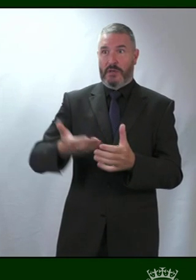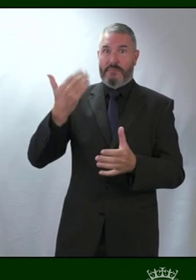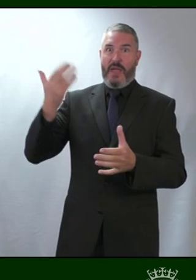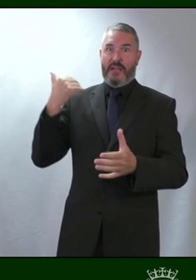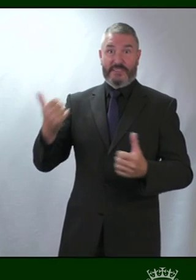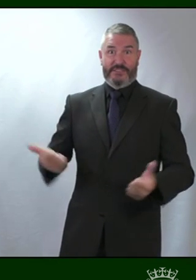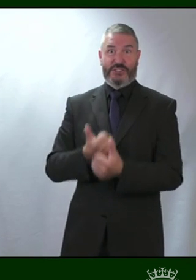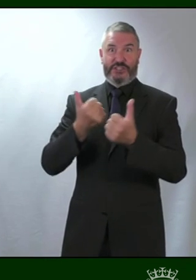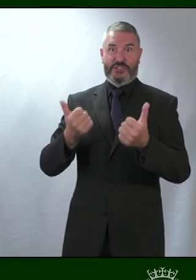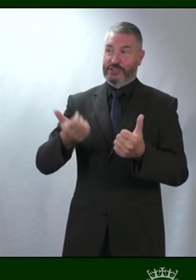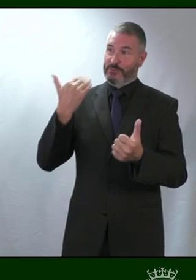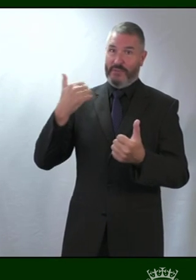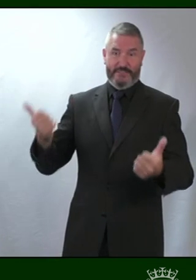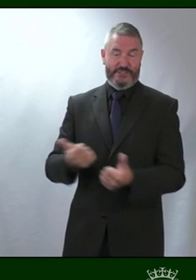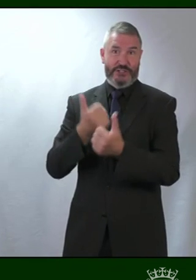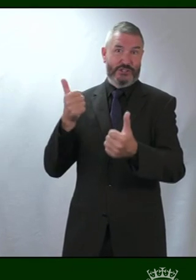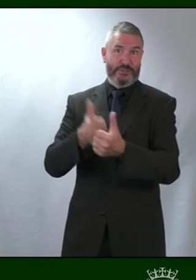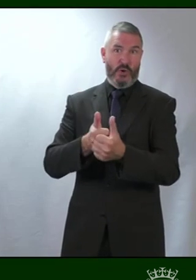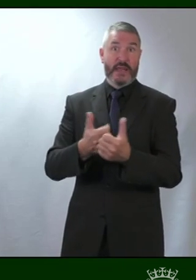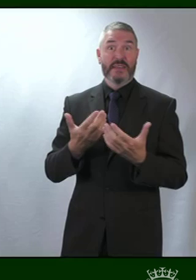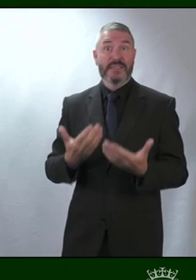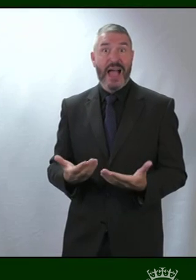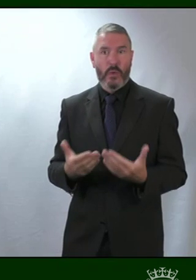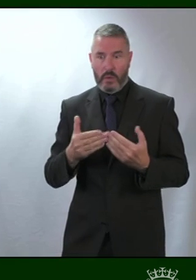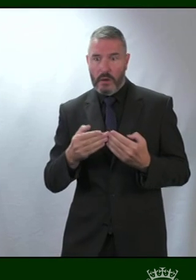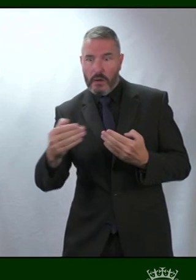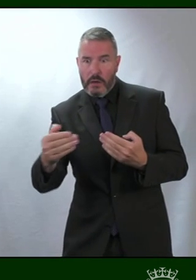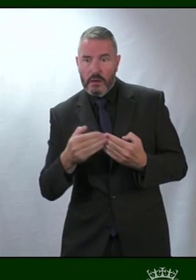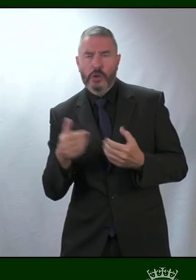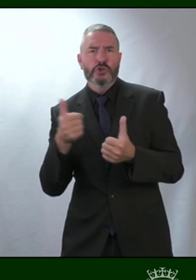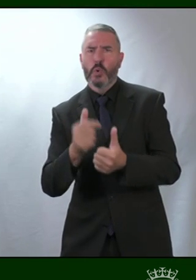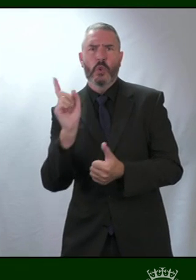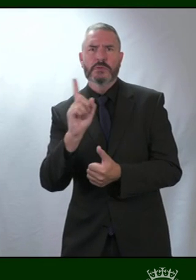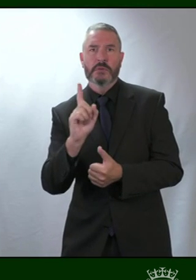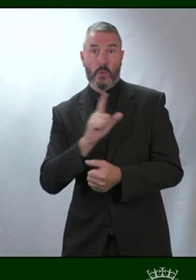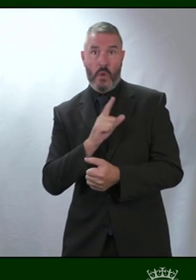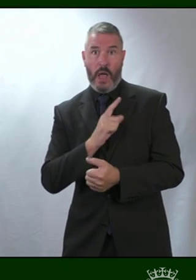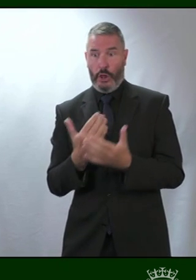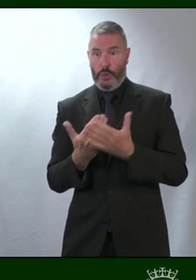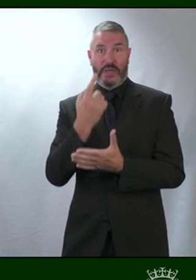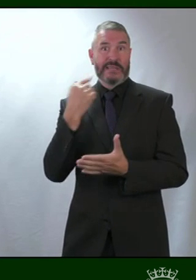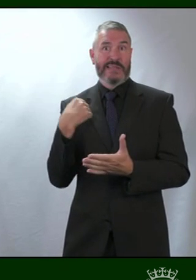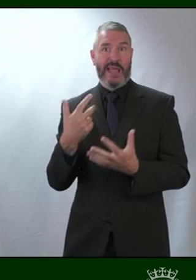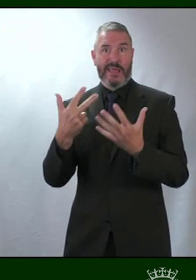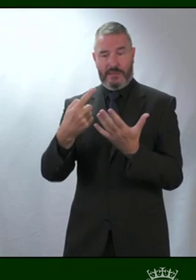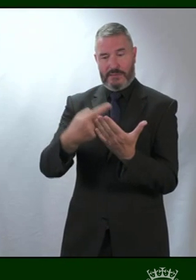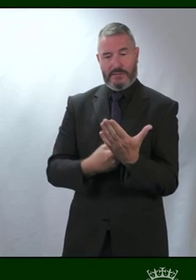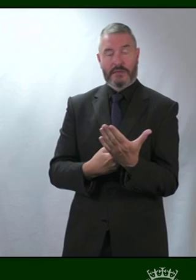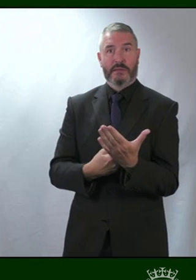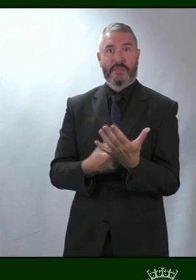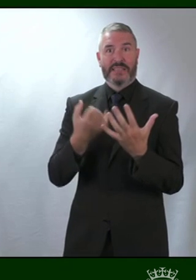We support that. I am asking about the support that is needed now, particularly in the light of the restrictions that were announced yesterday.